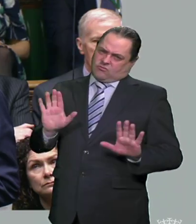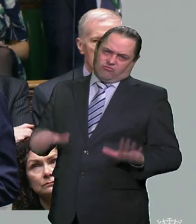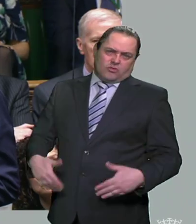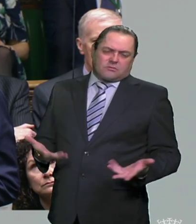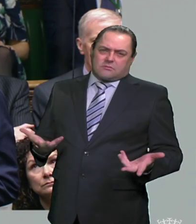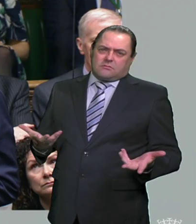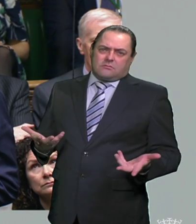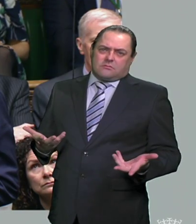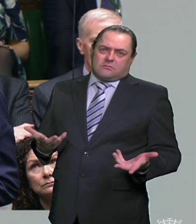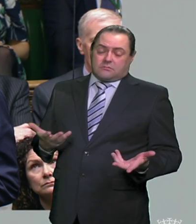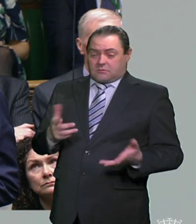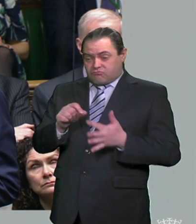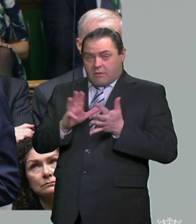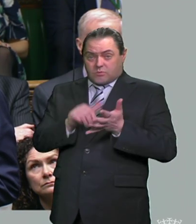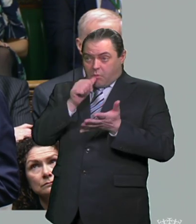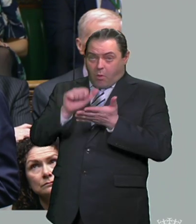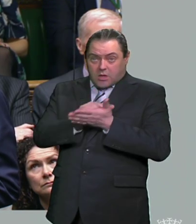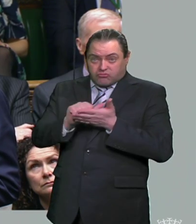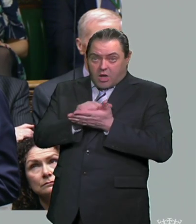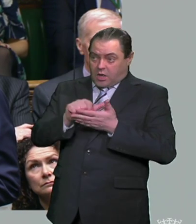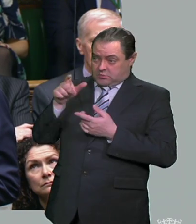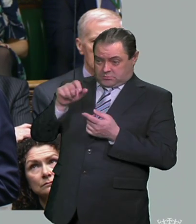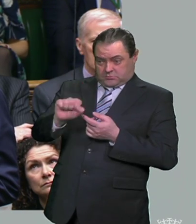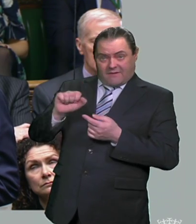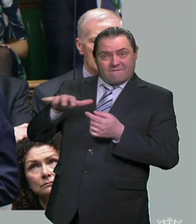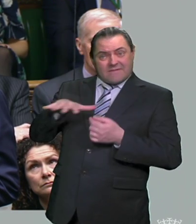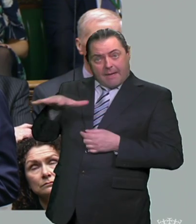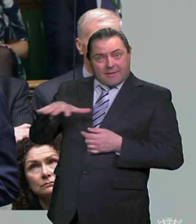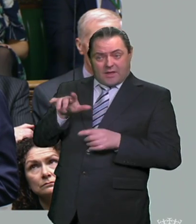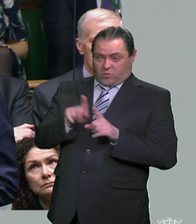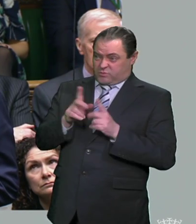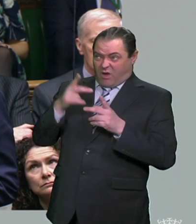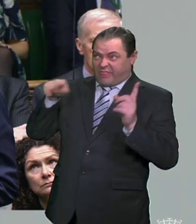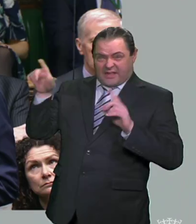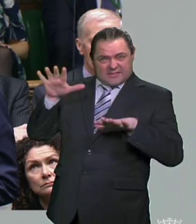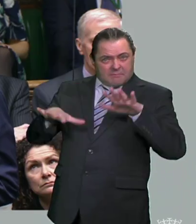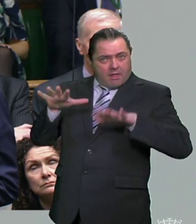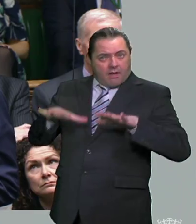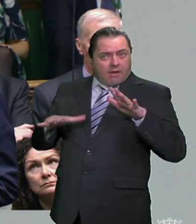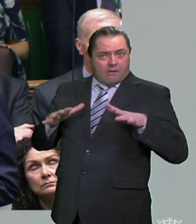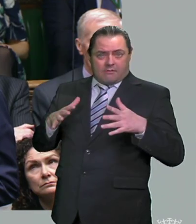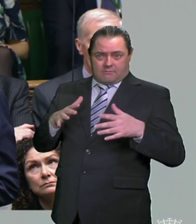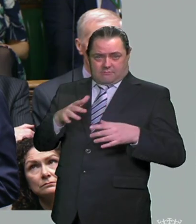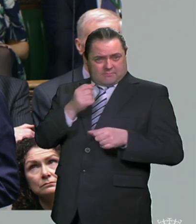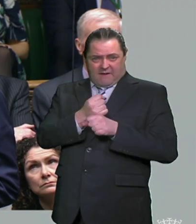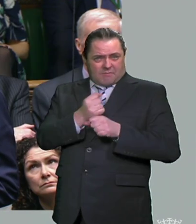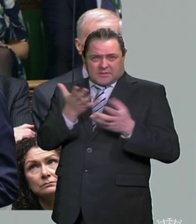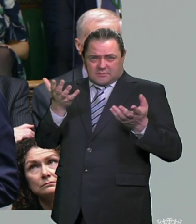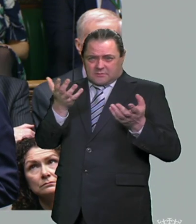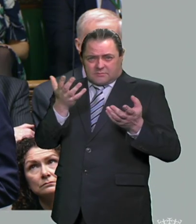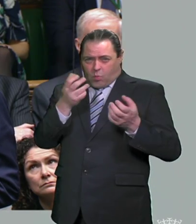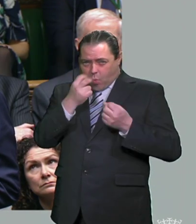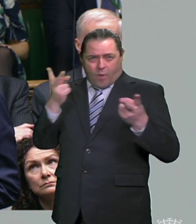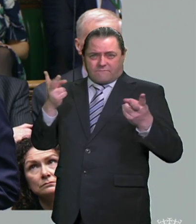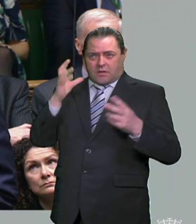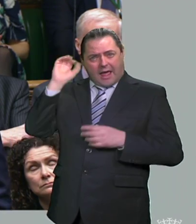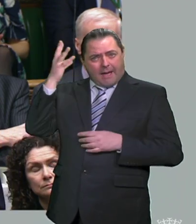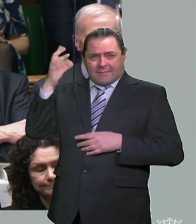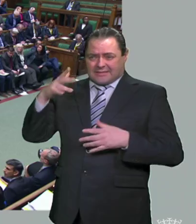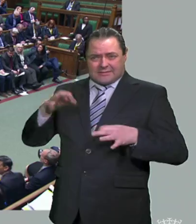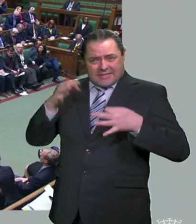Will the Prime Minister apologise to Jean’s family, and to all those who have lost loved ones owing to the Government’s appalling ambulance delays?